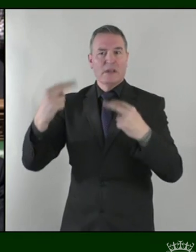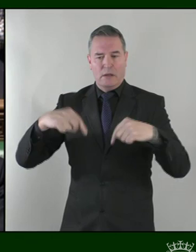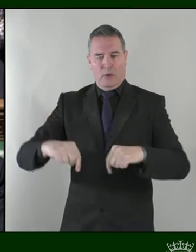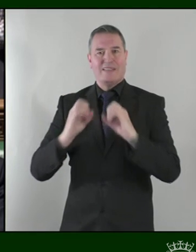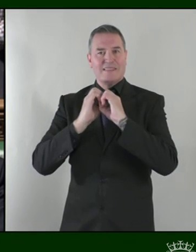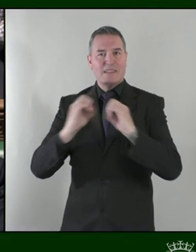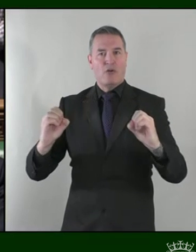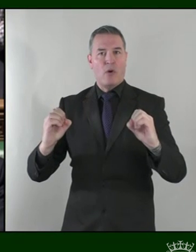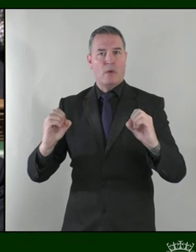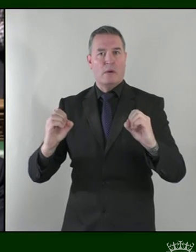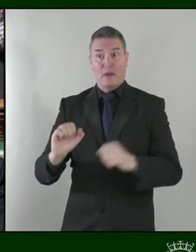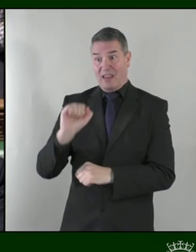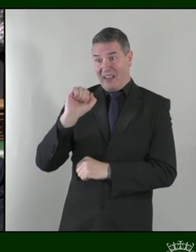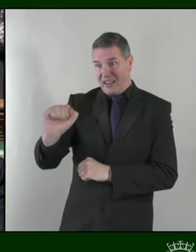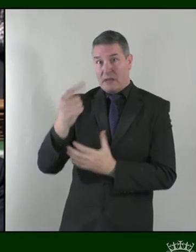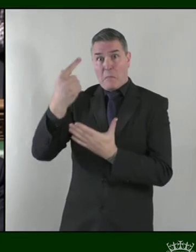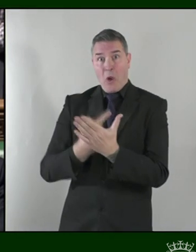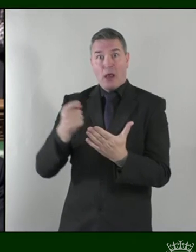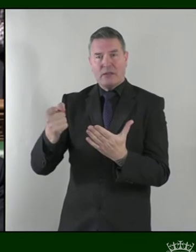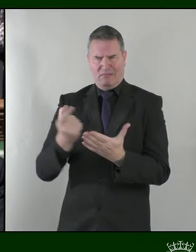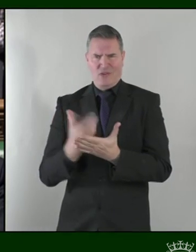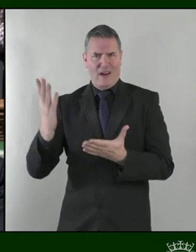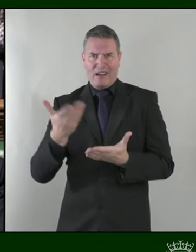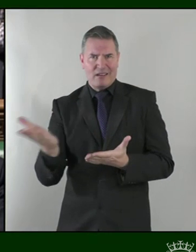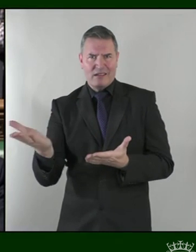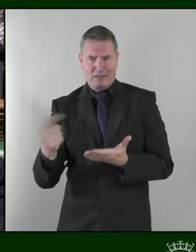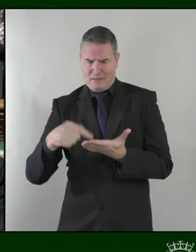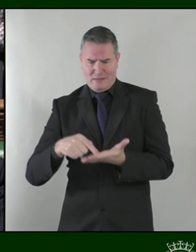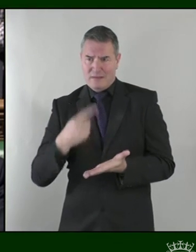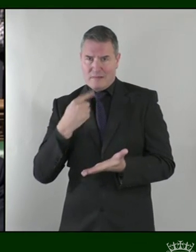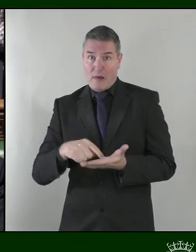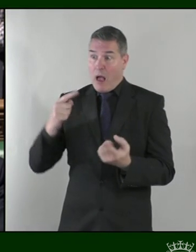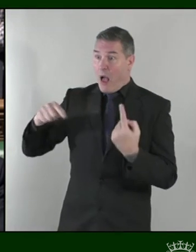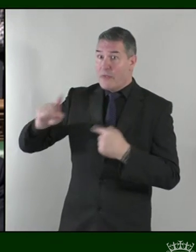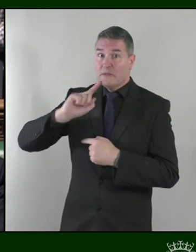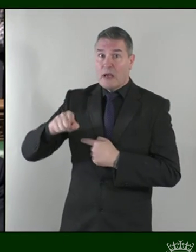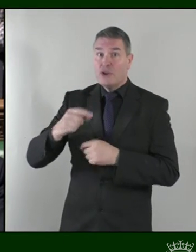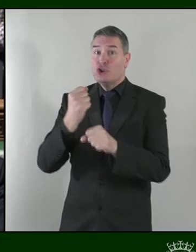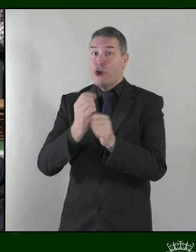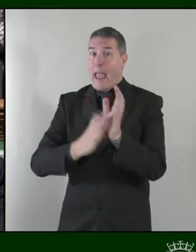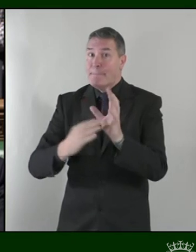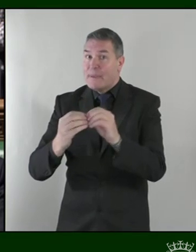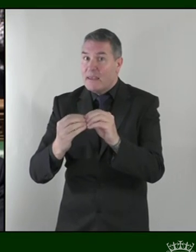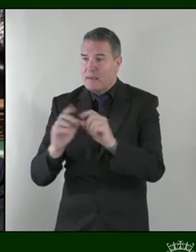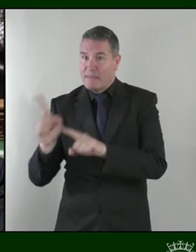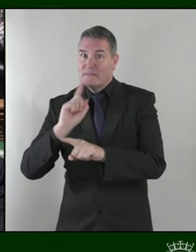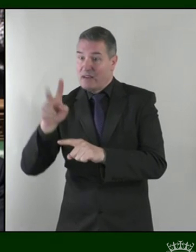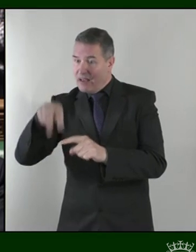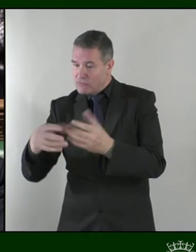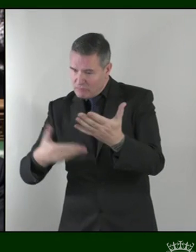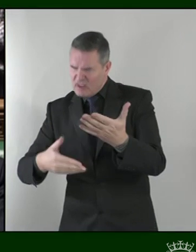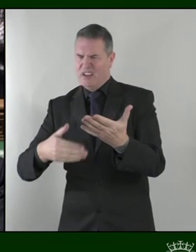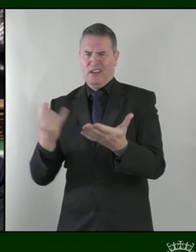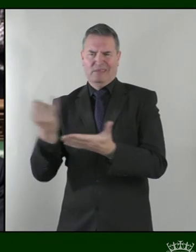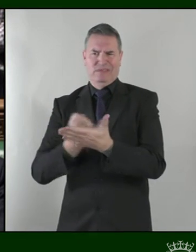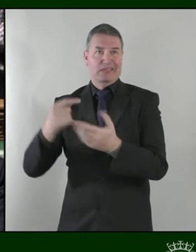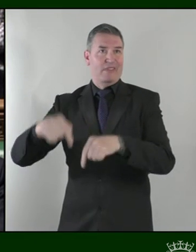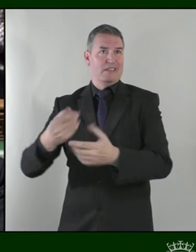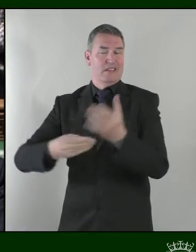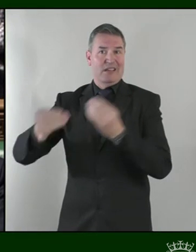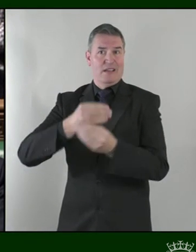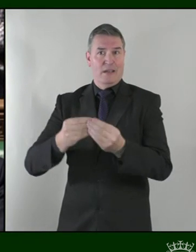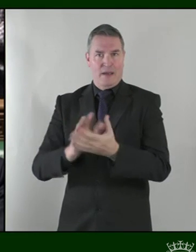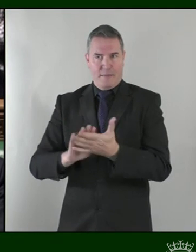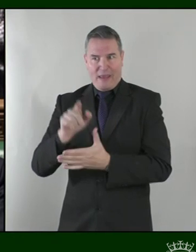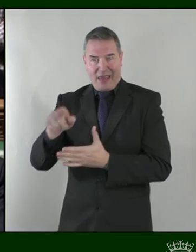His own approach is utterly unclear and has indeed been condemned by the GMB as a disaster for the UK economy.